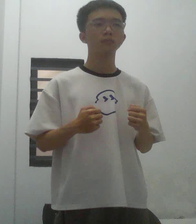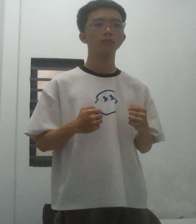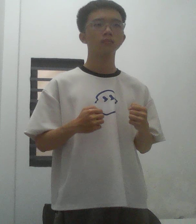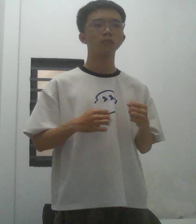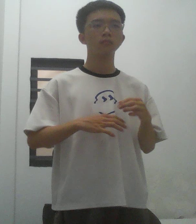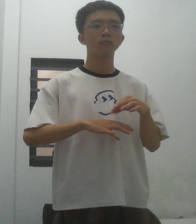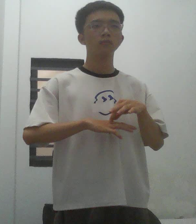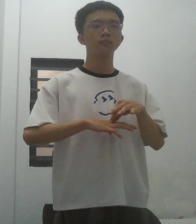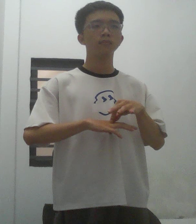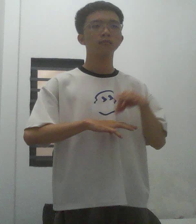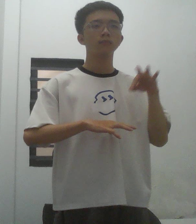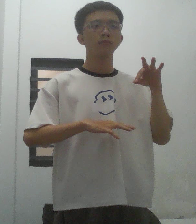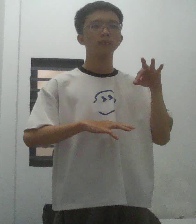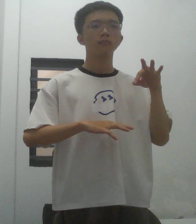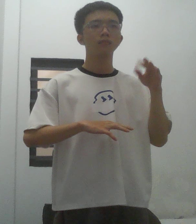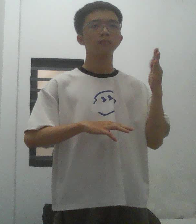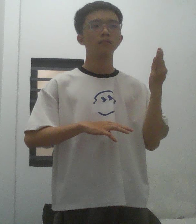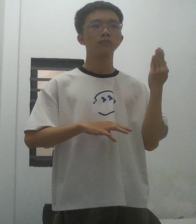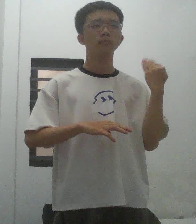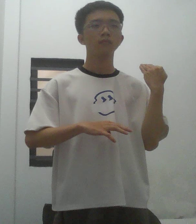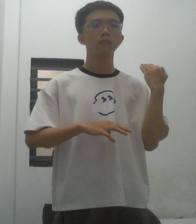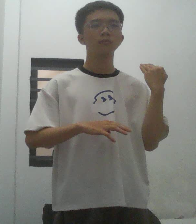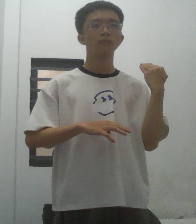tuan truoc